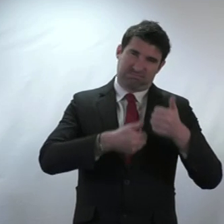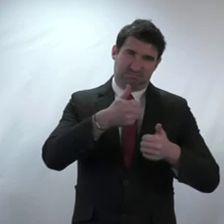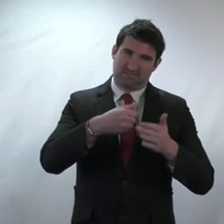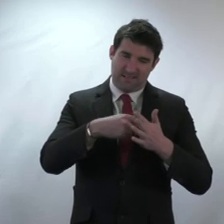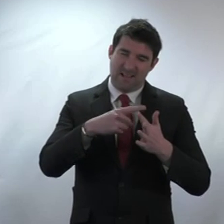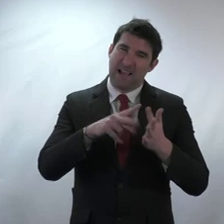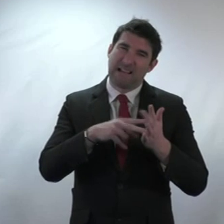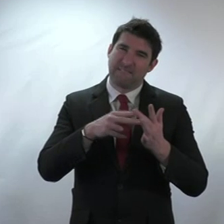Sir Kev.